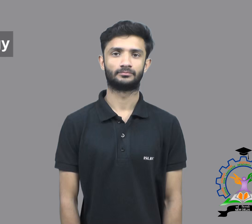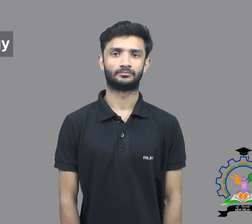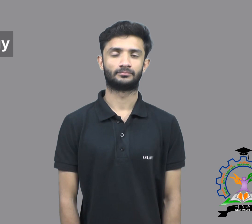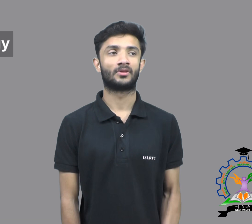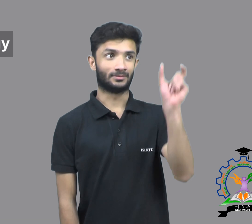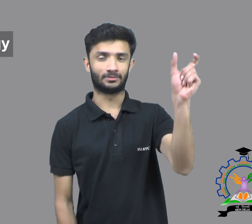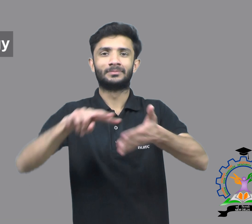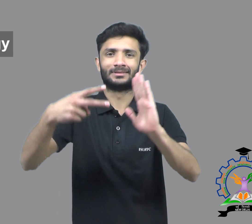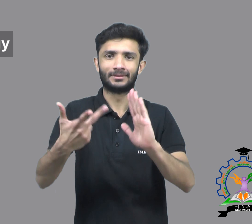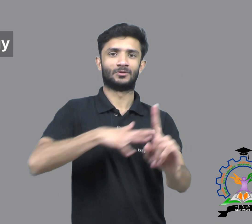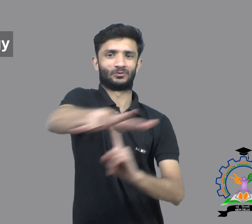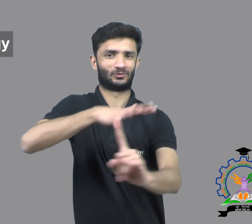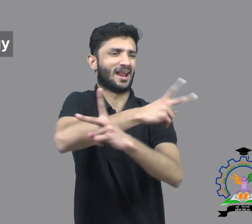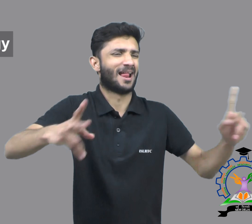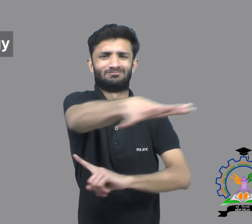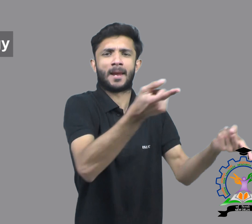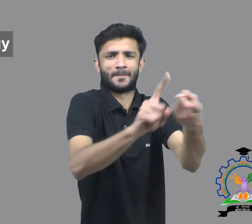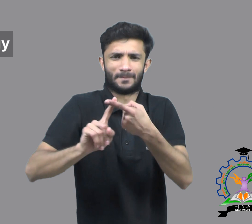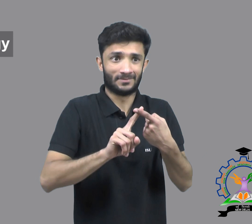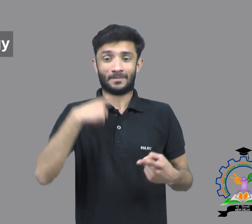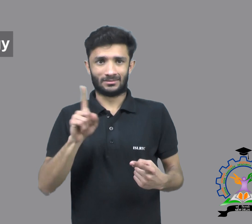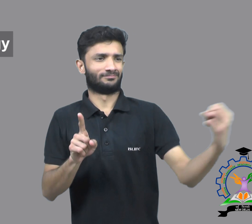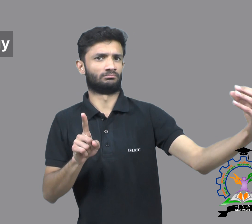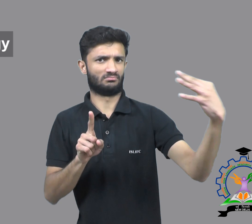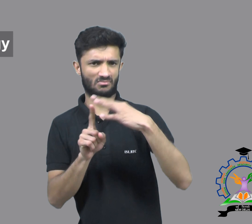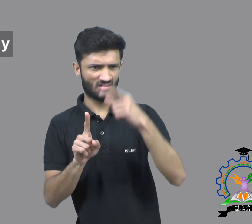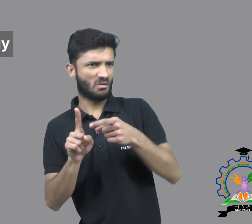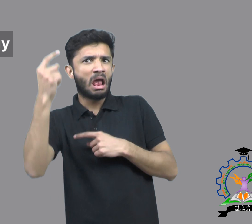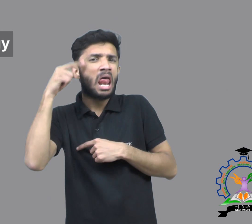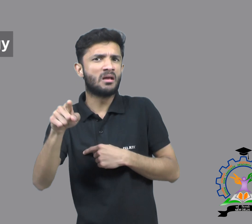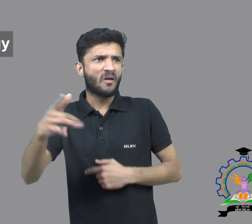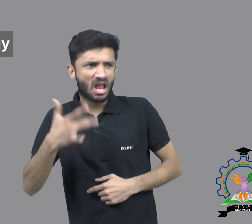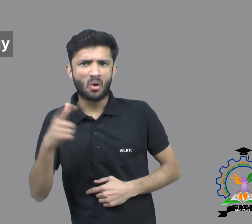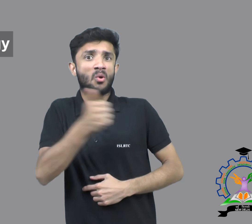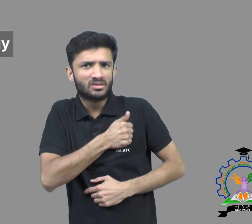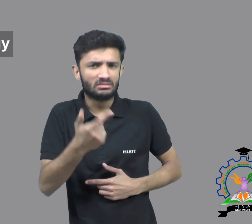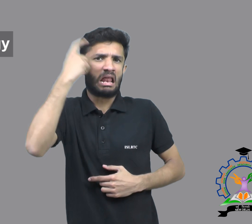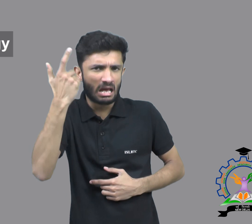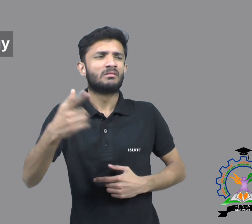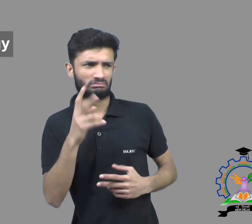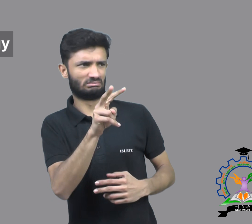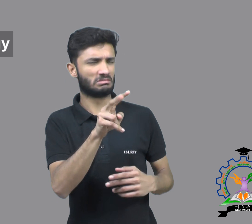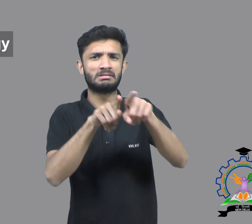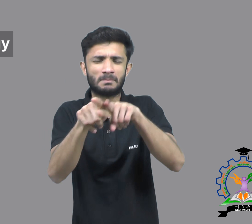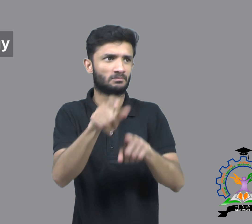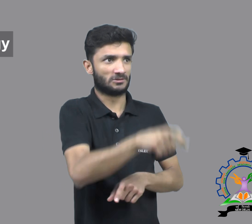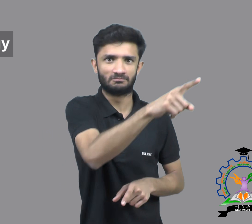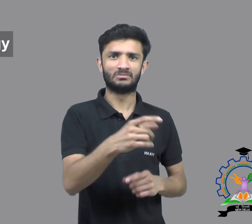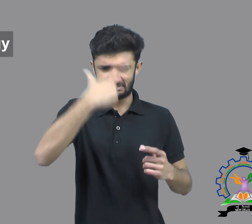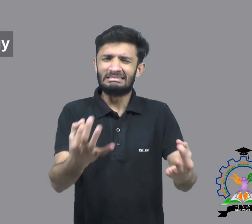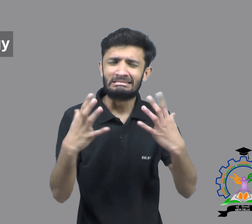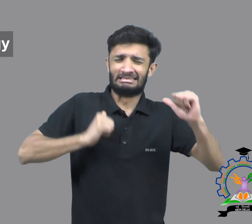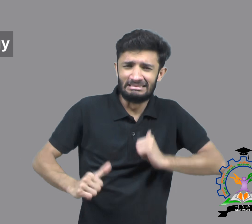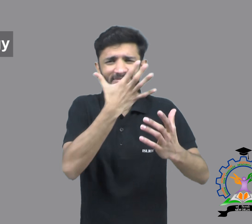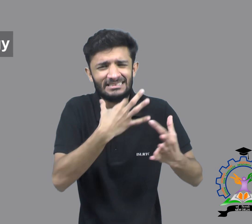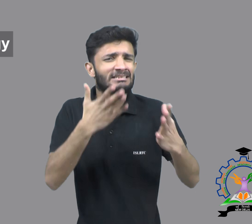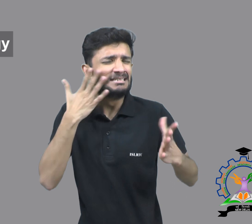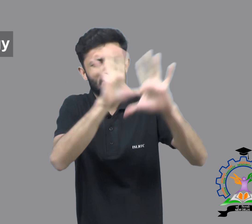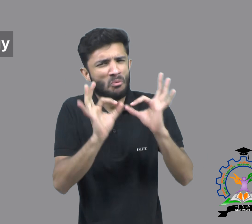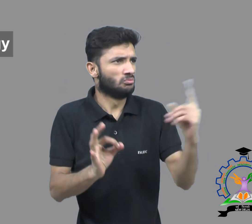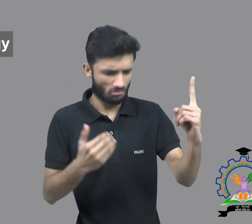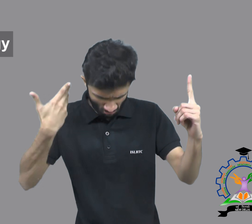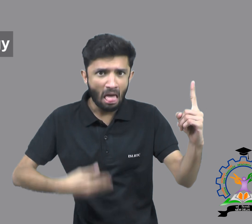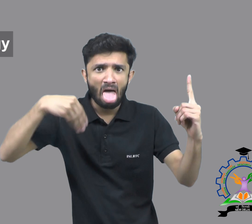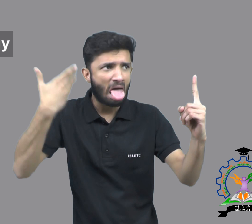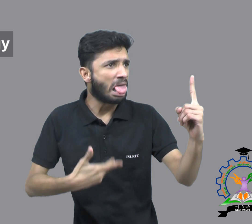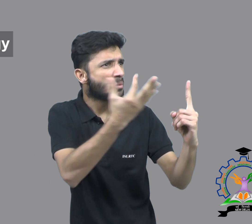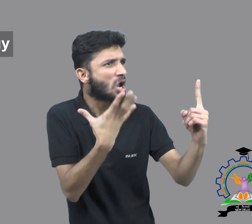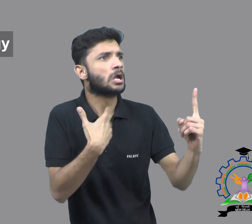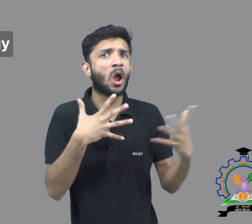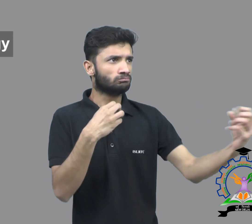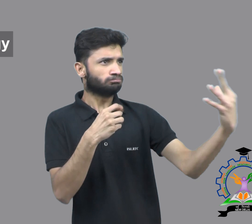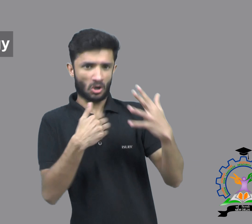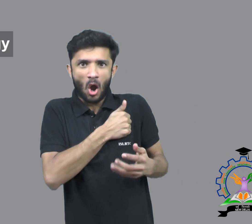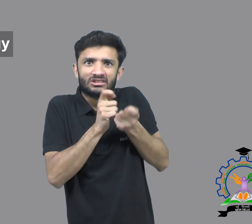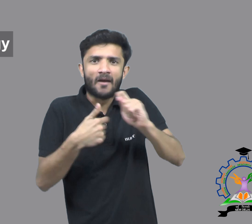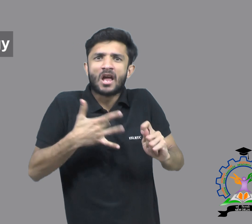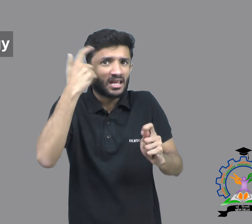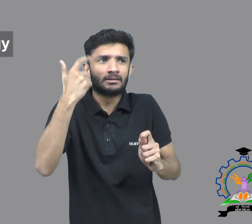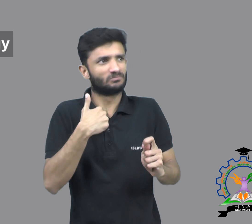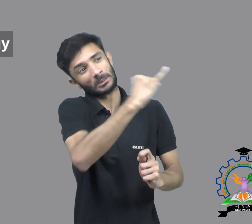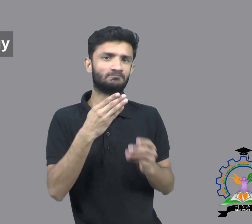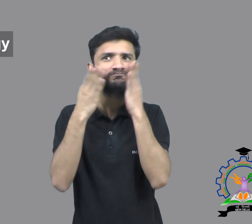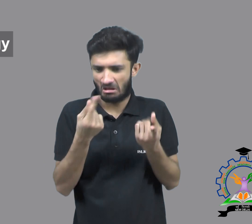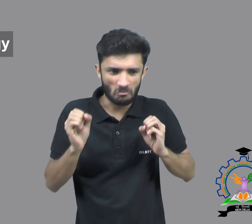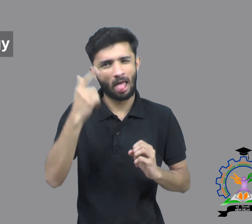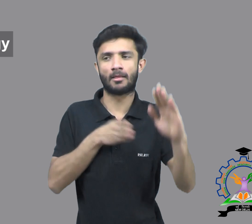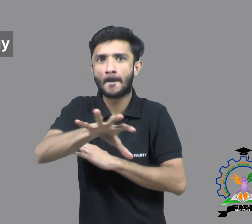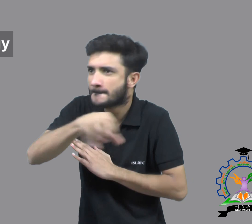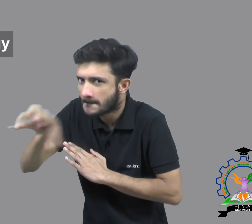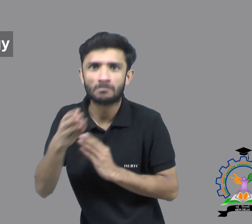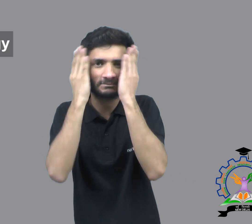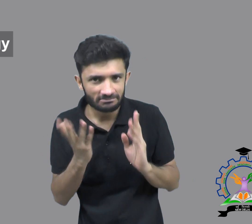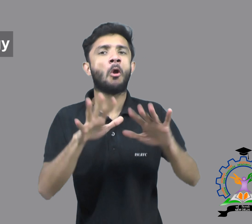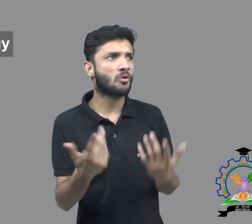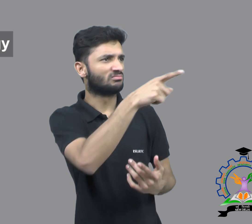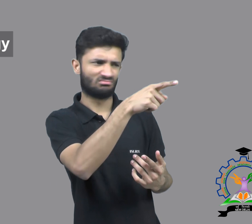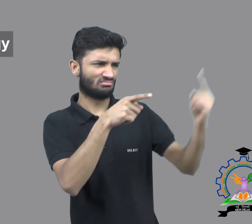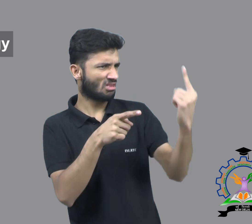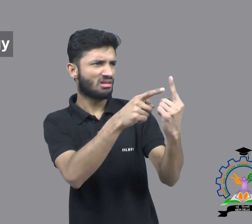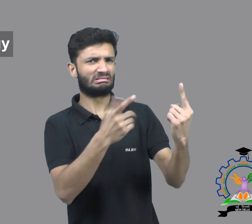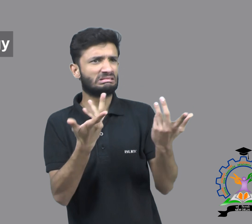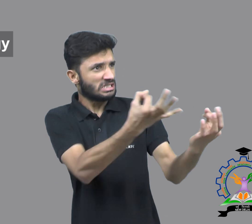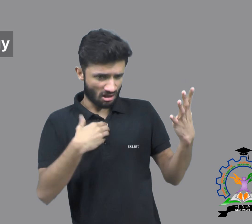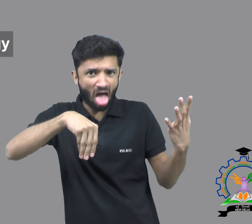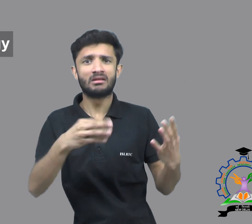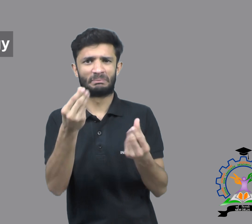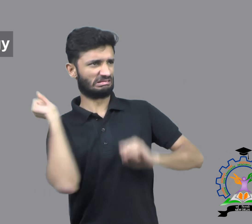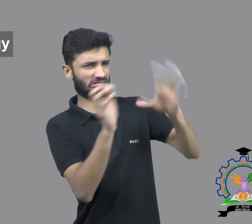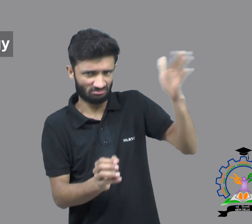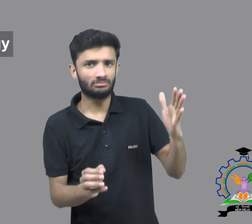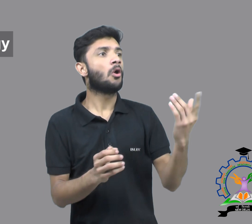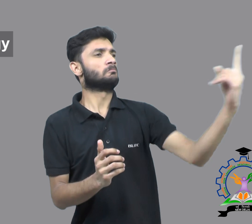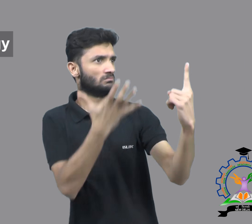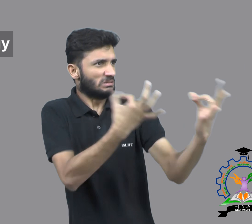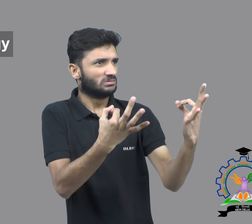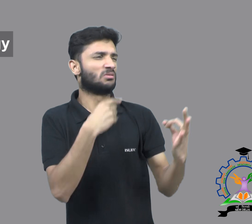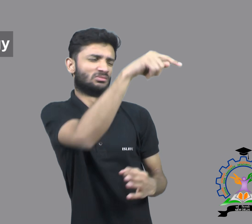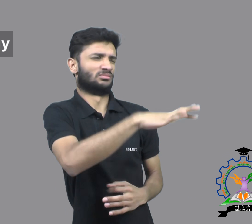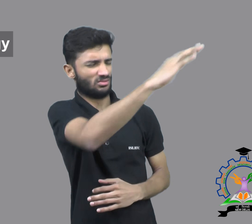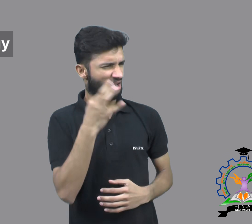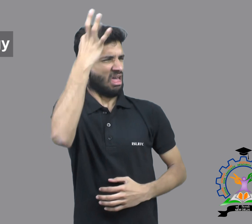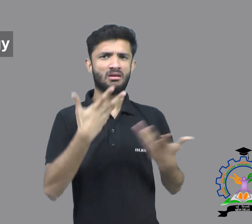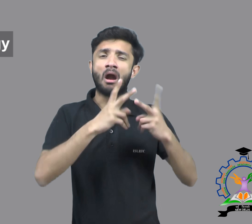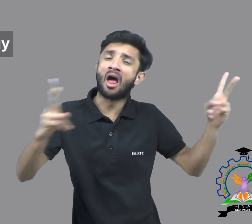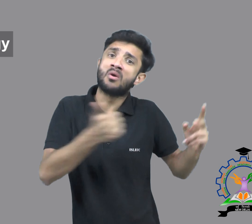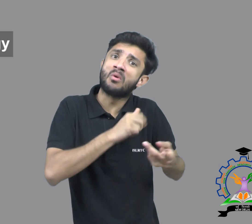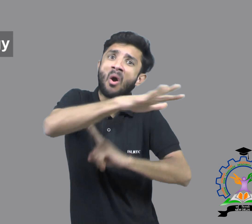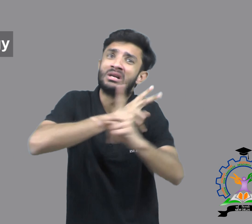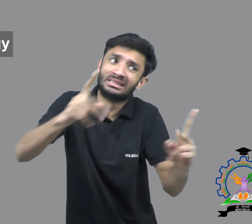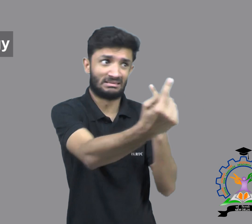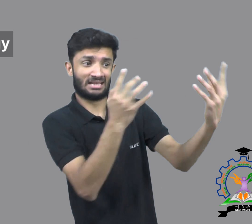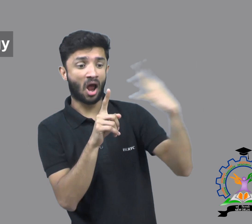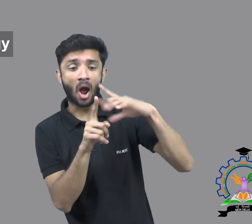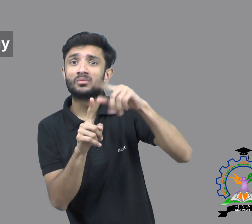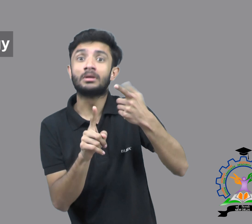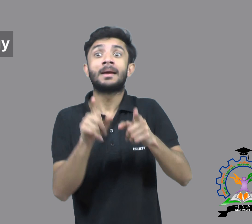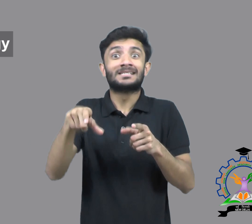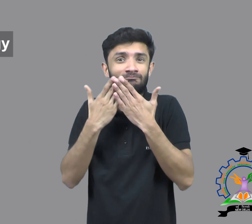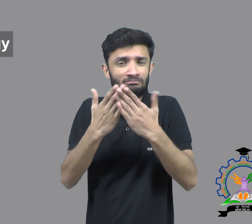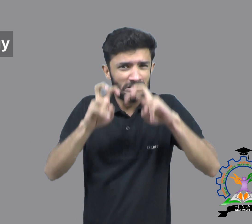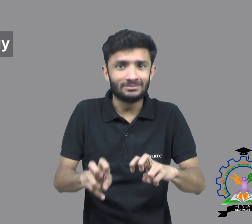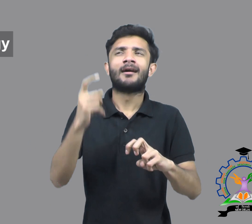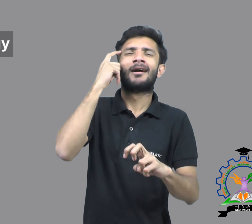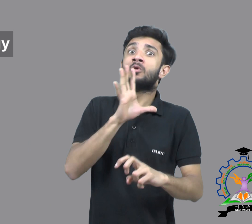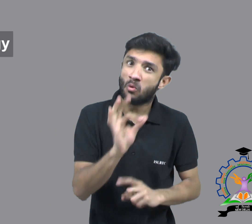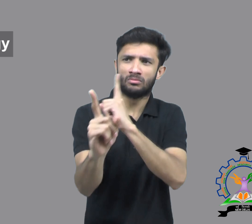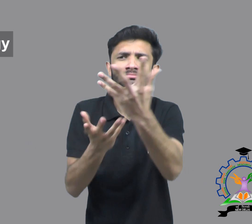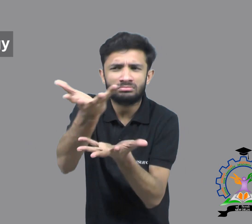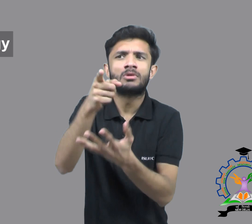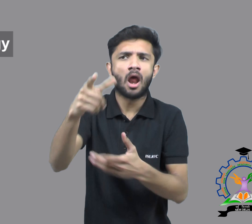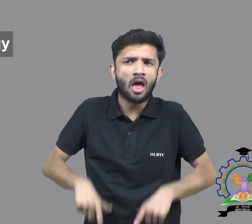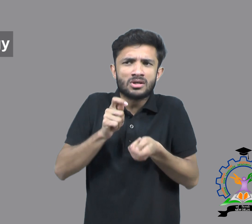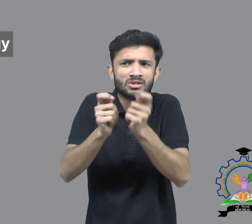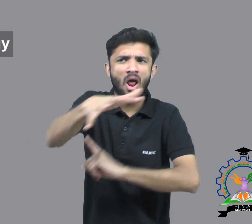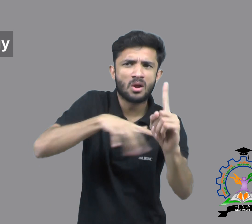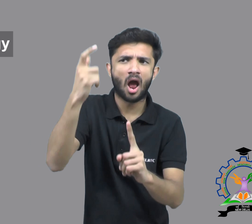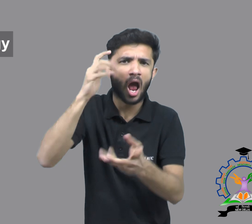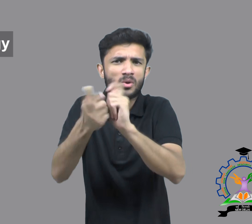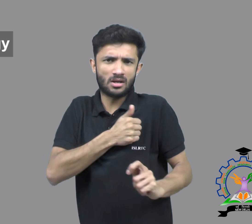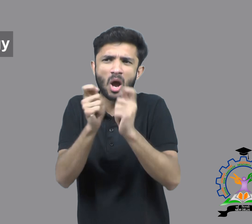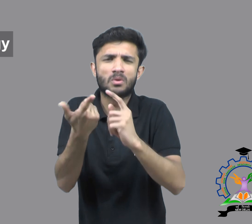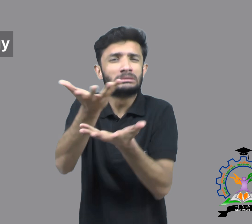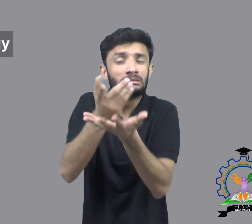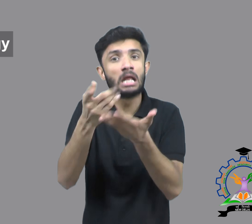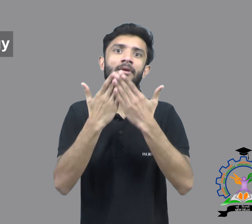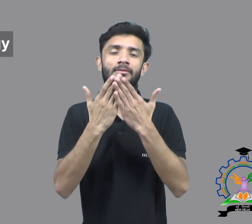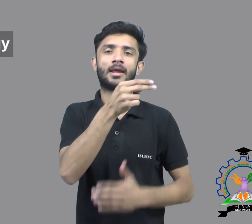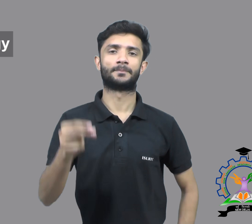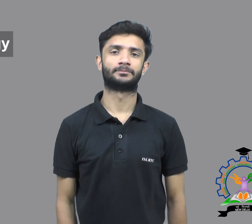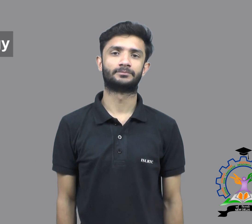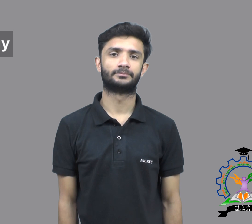Social Psychology